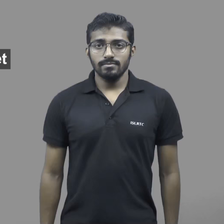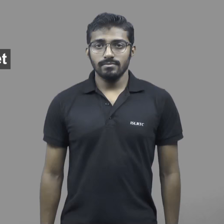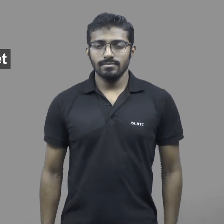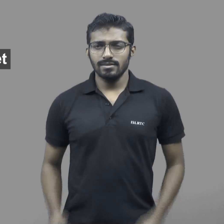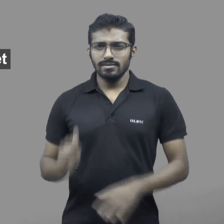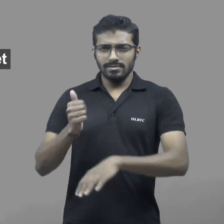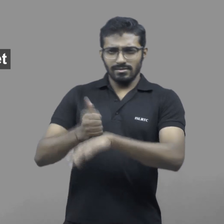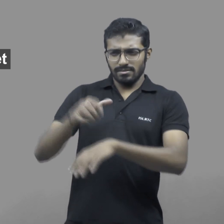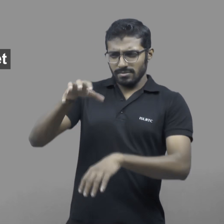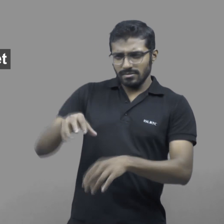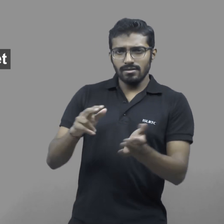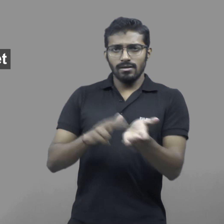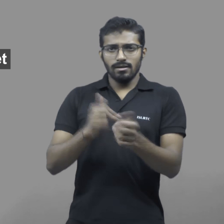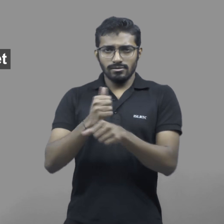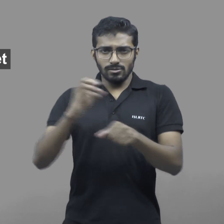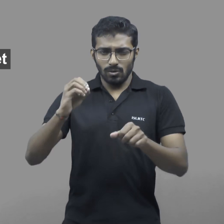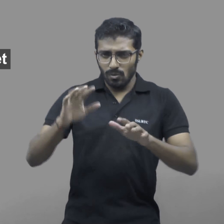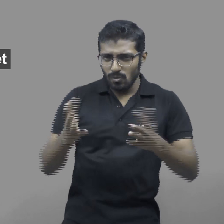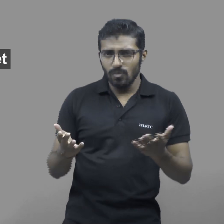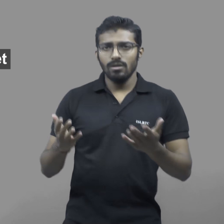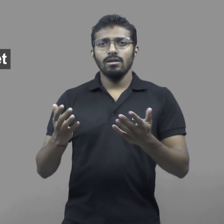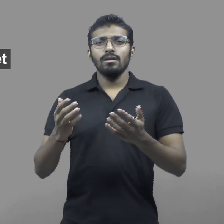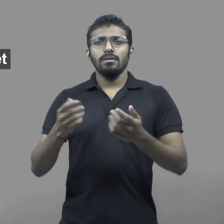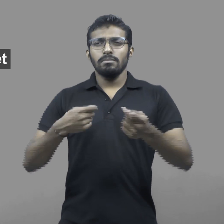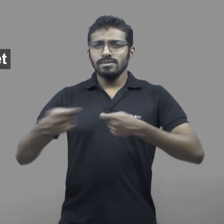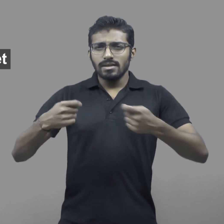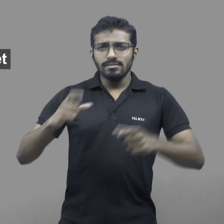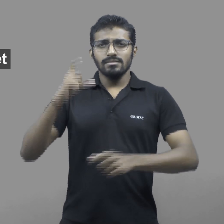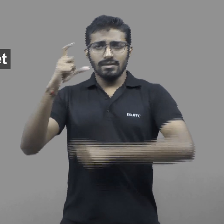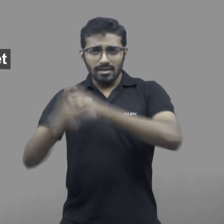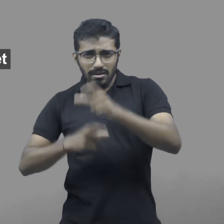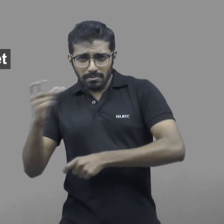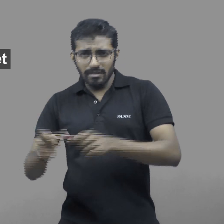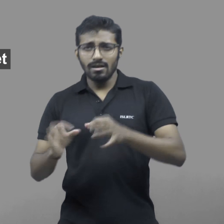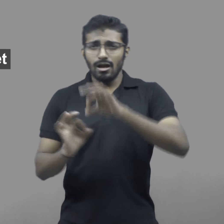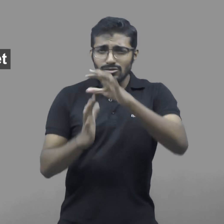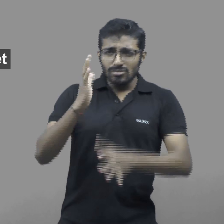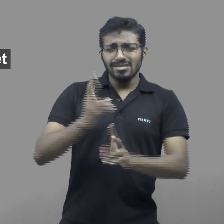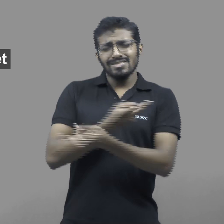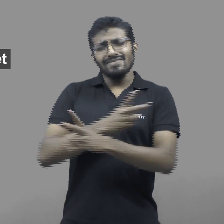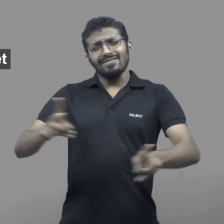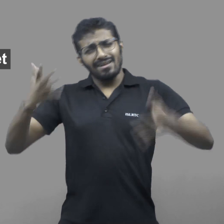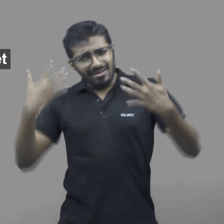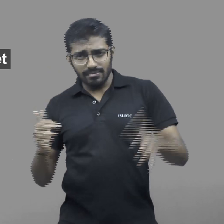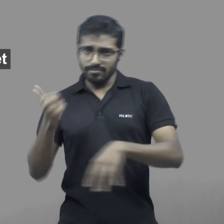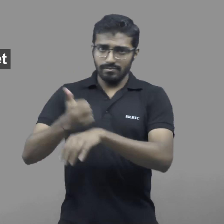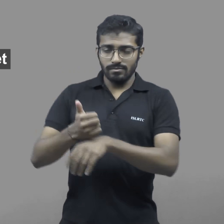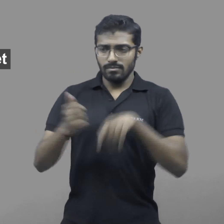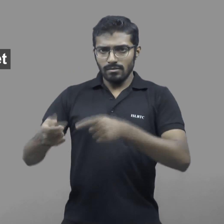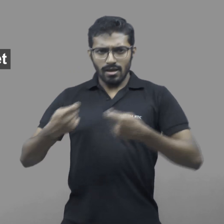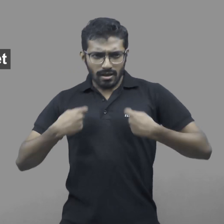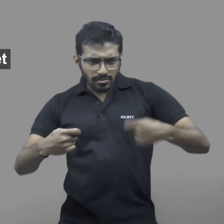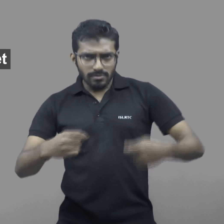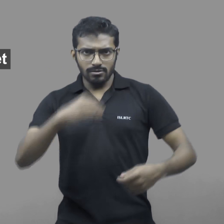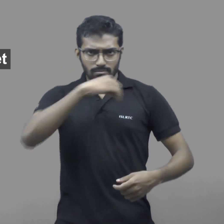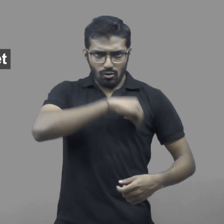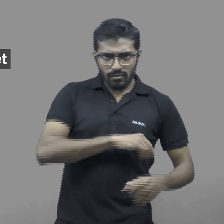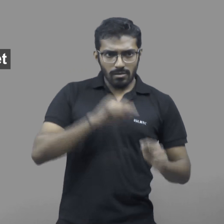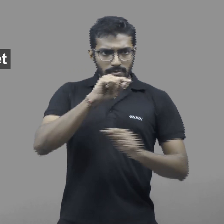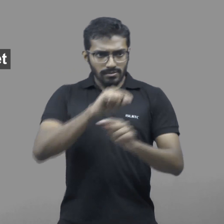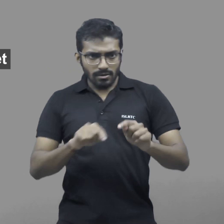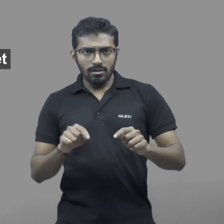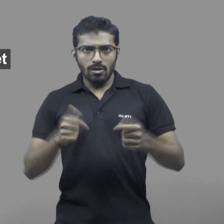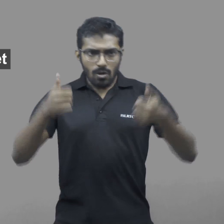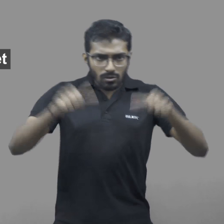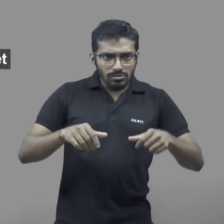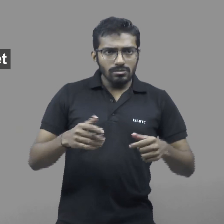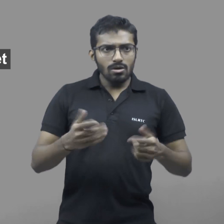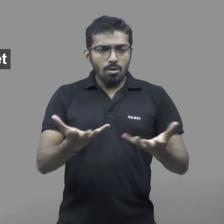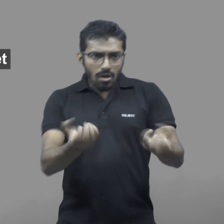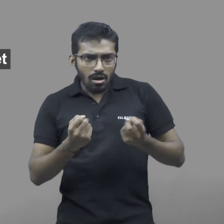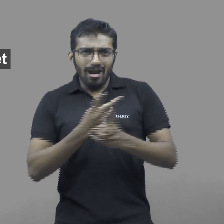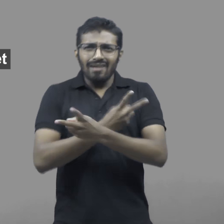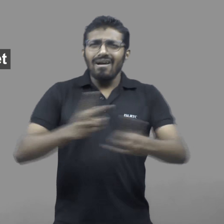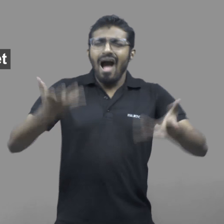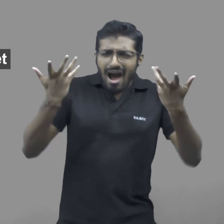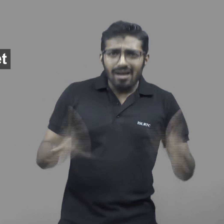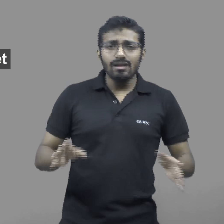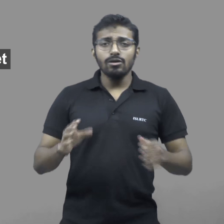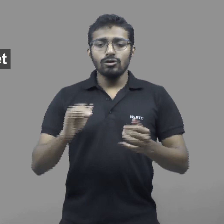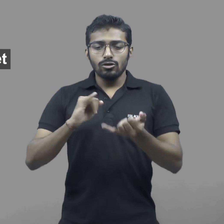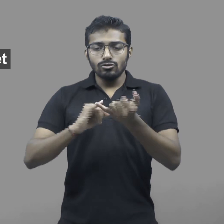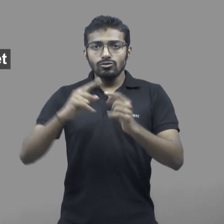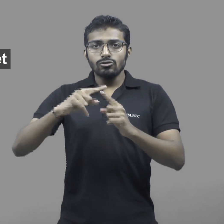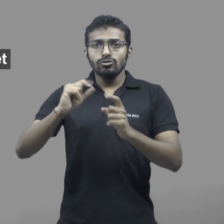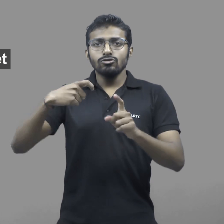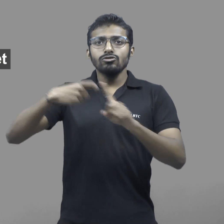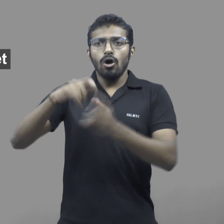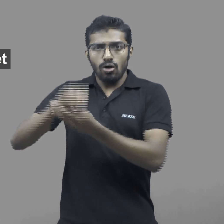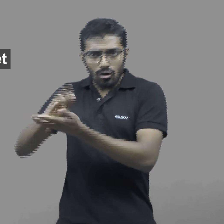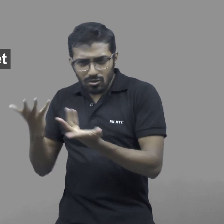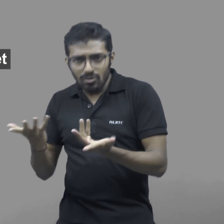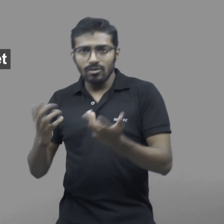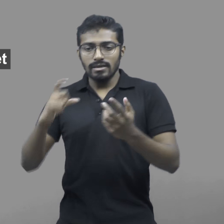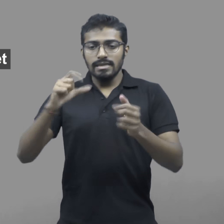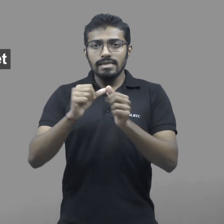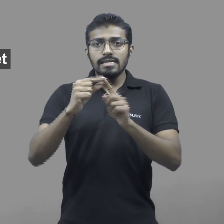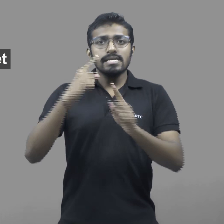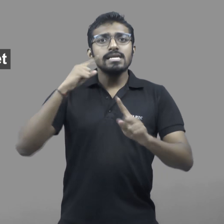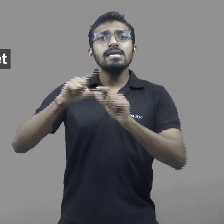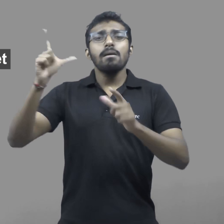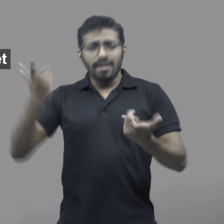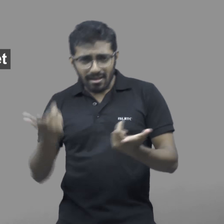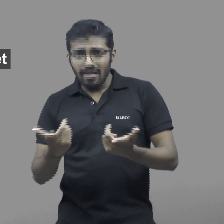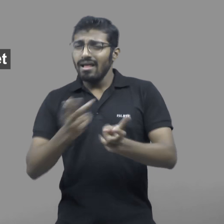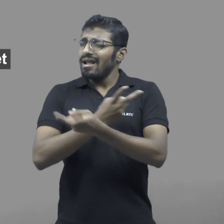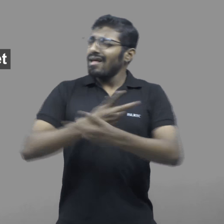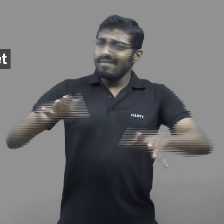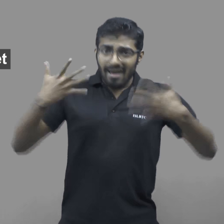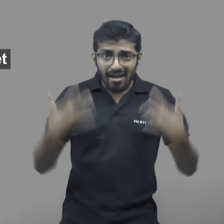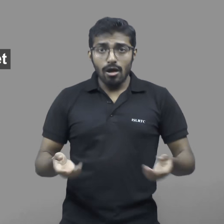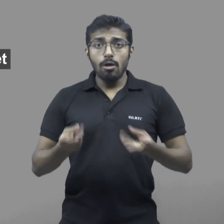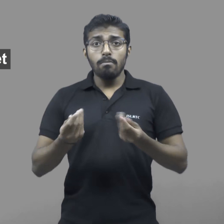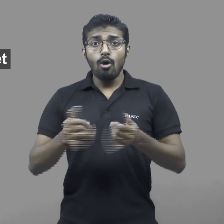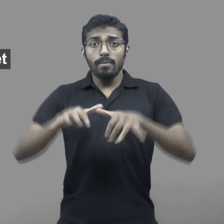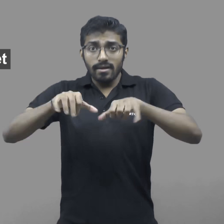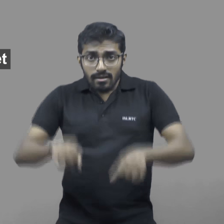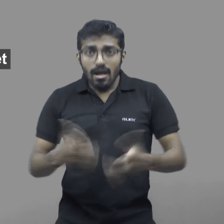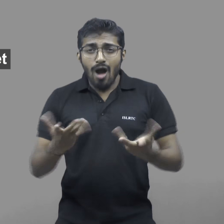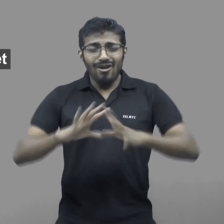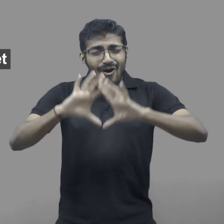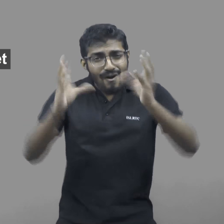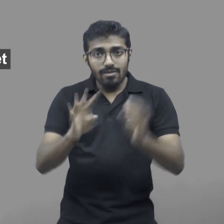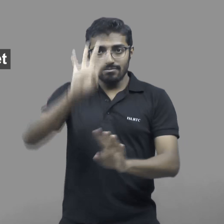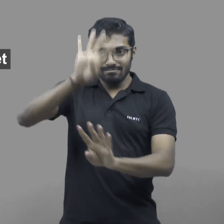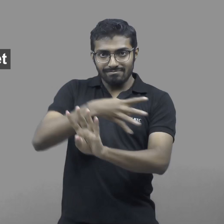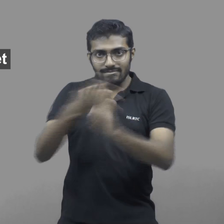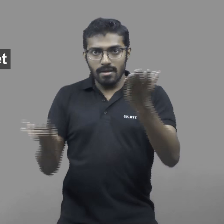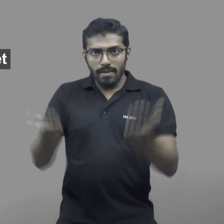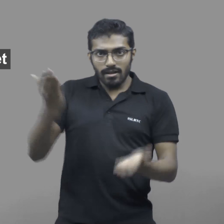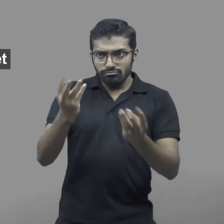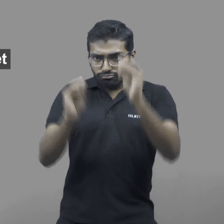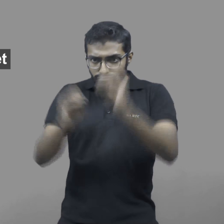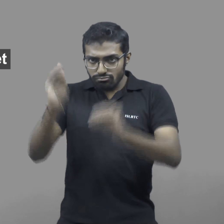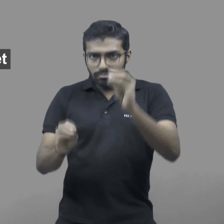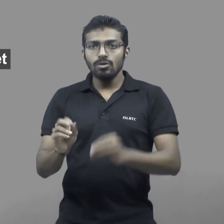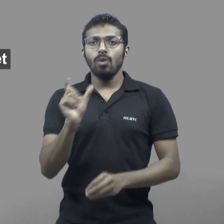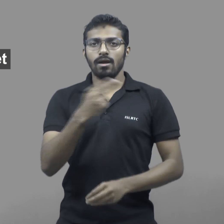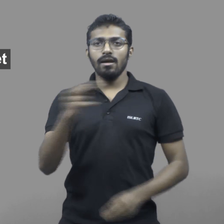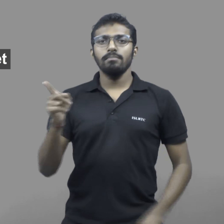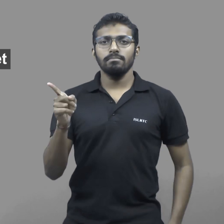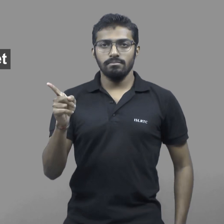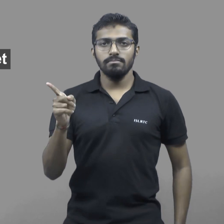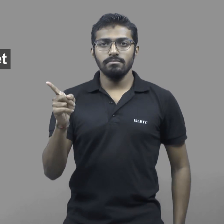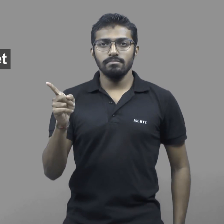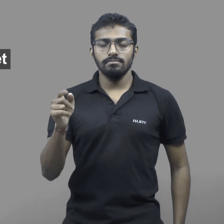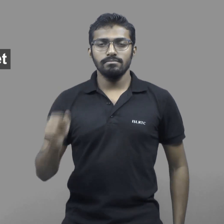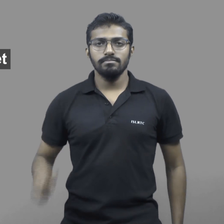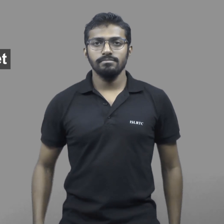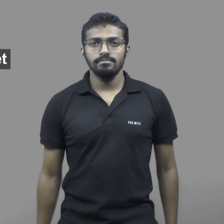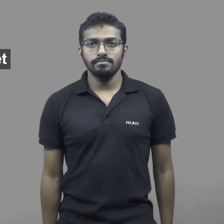Balance Sheet